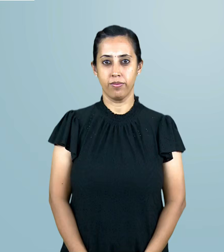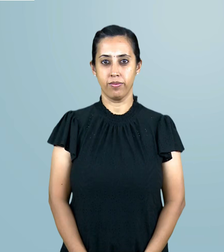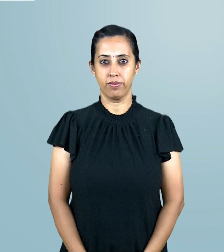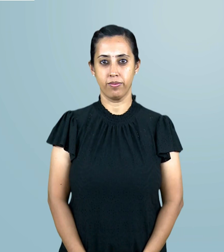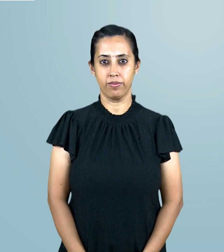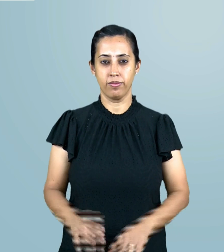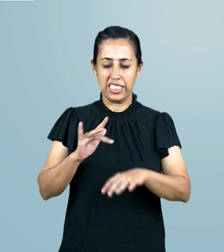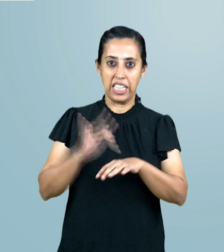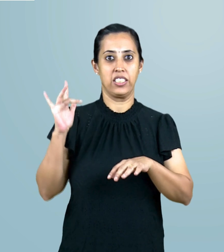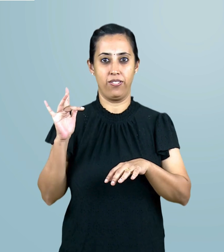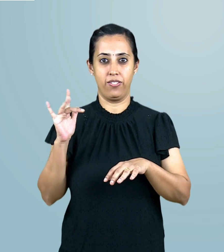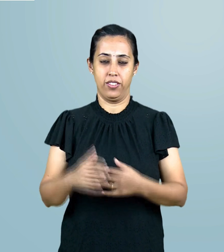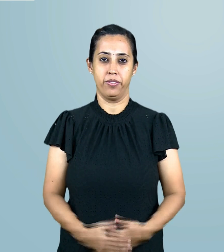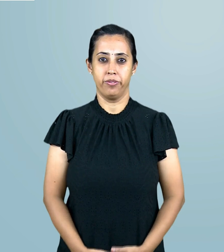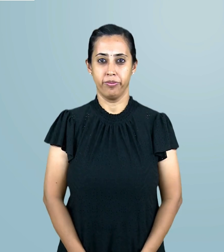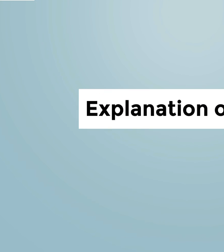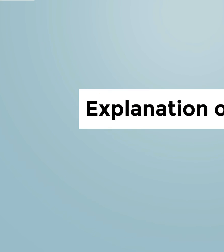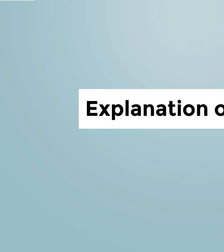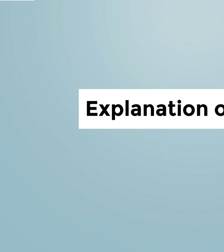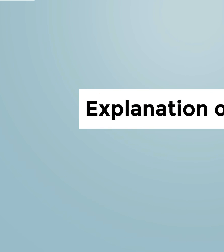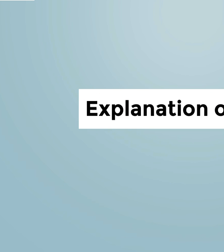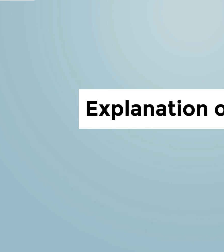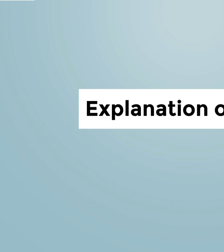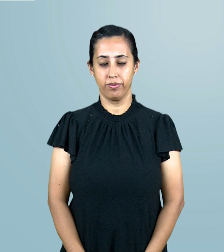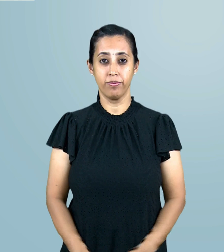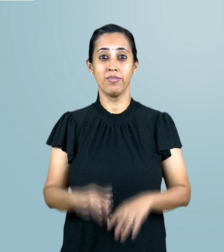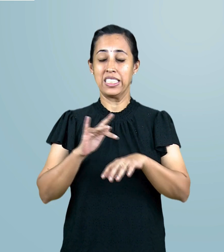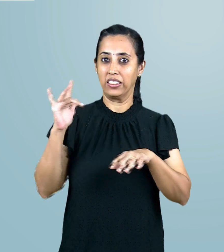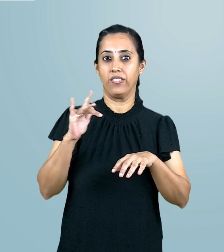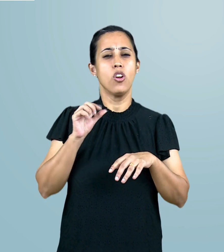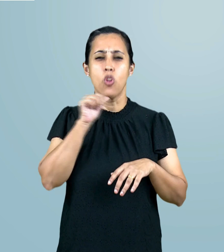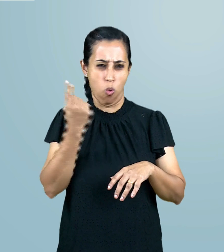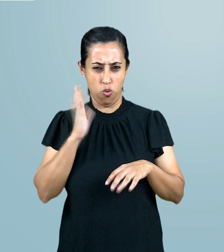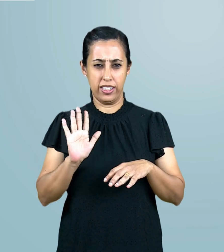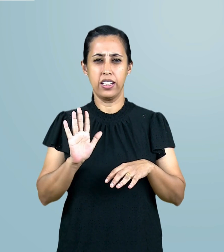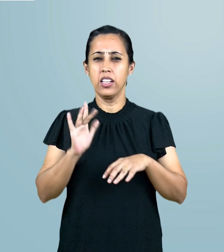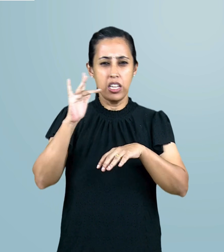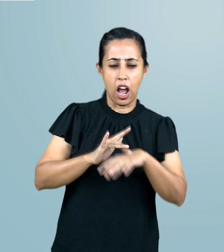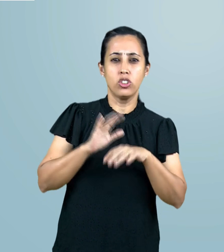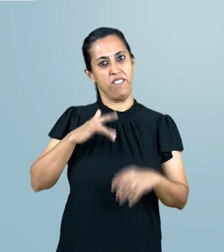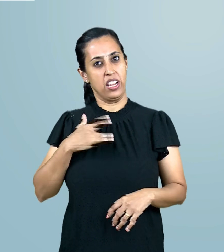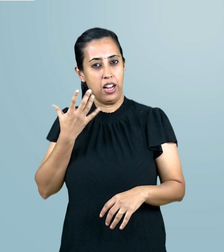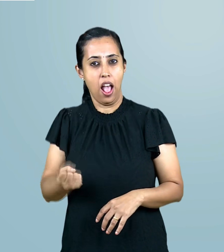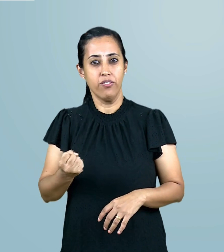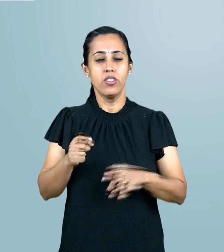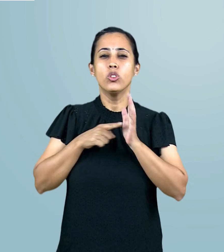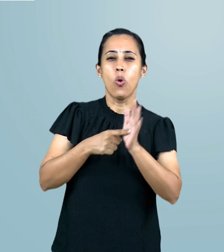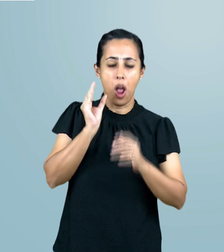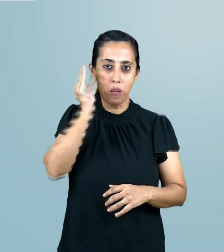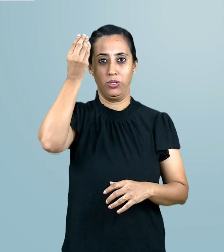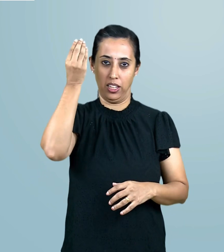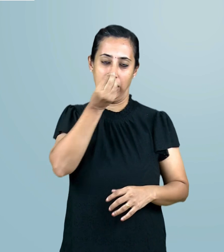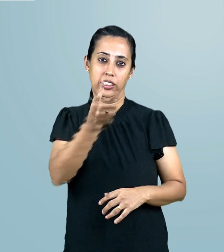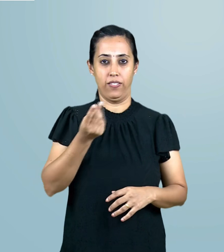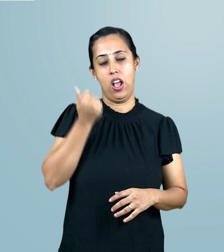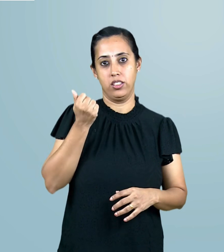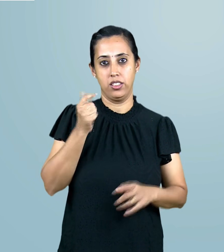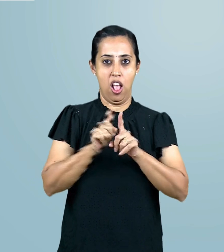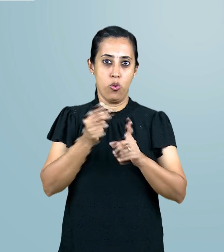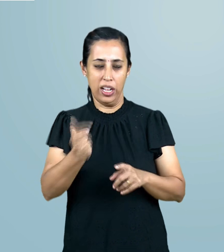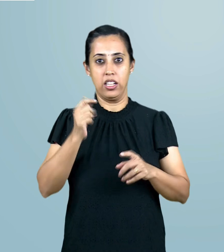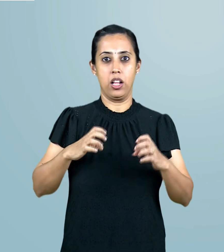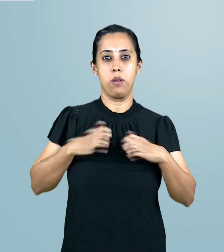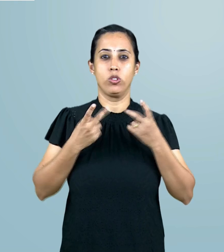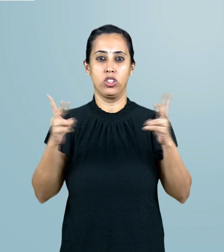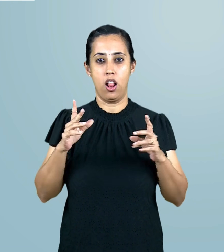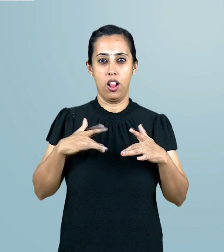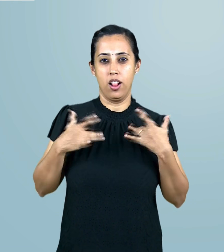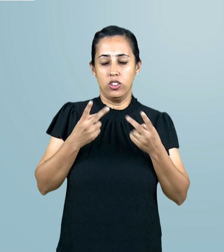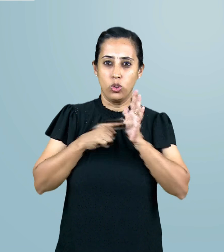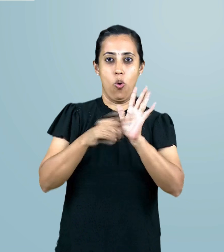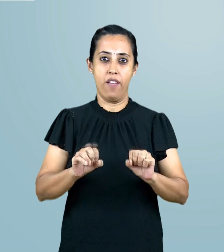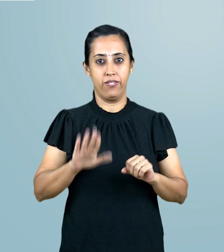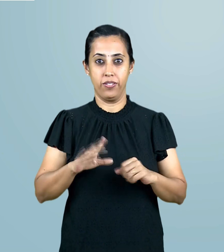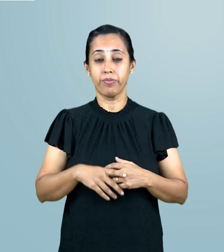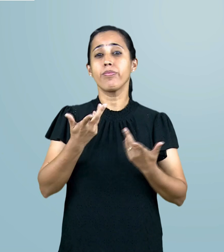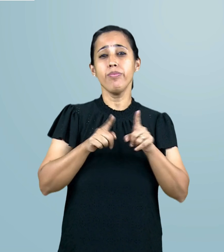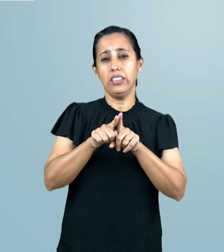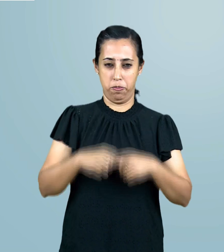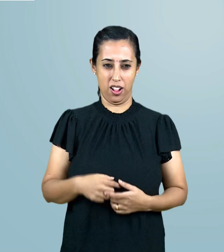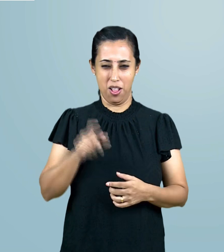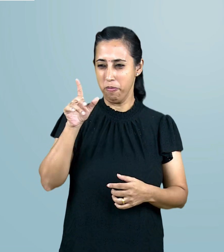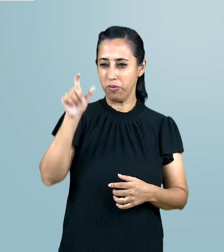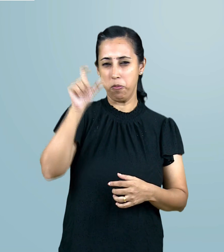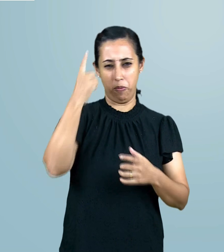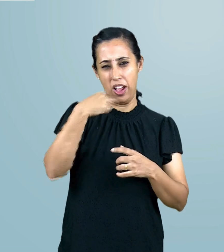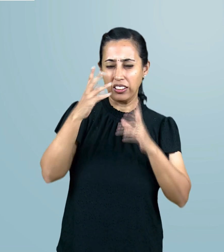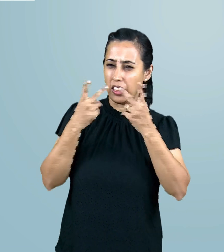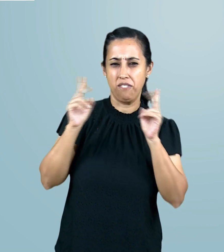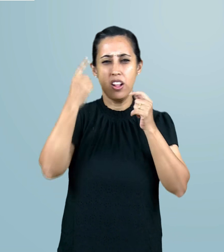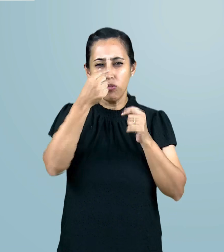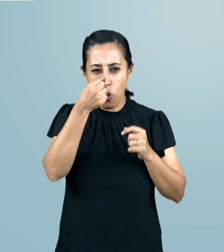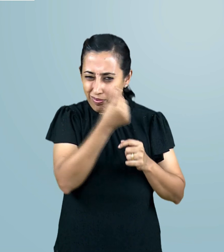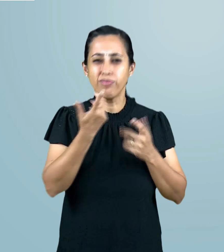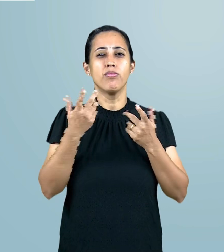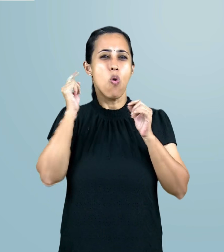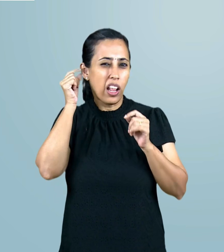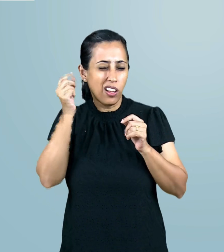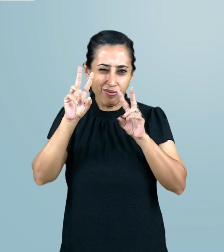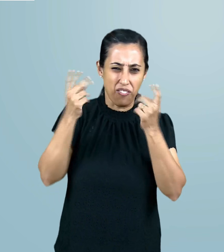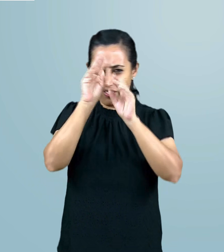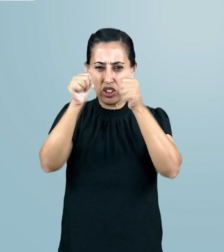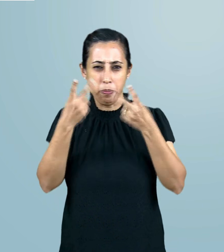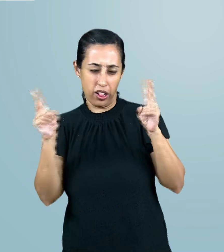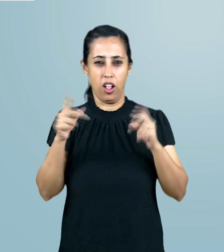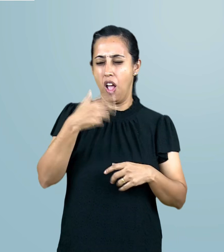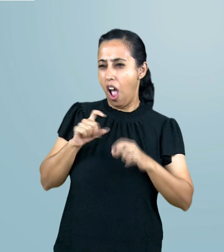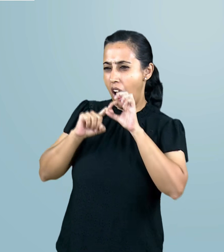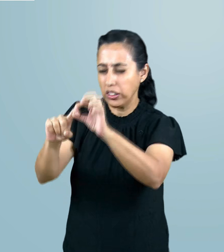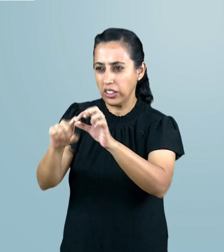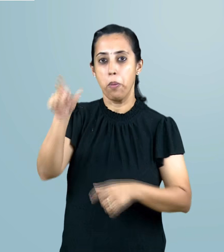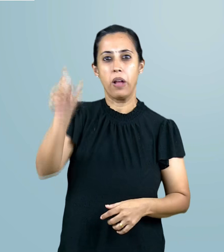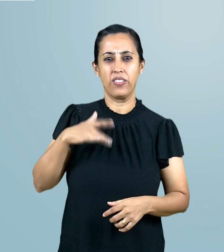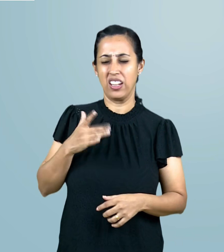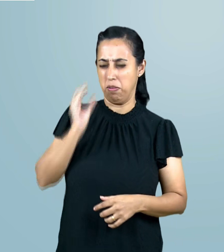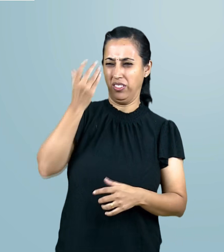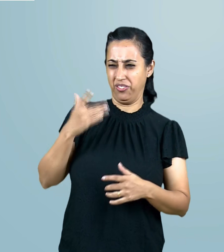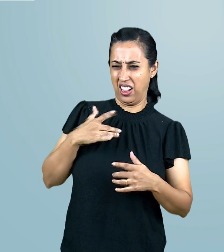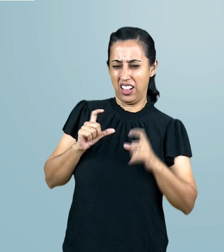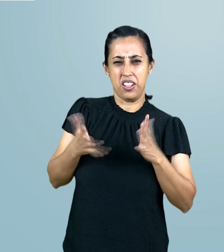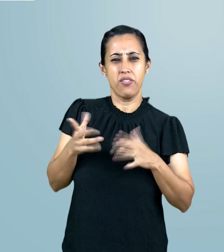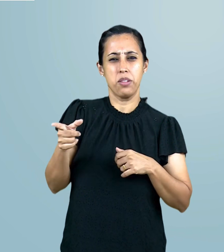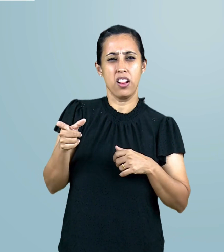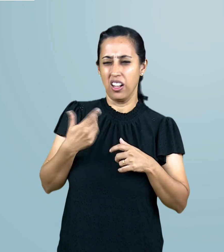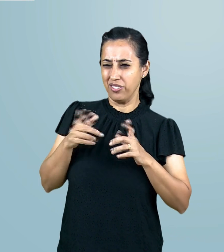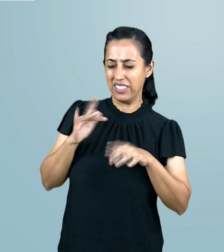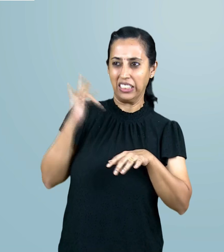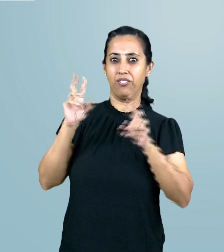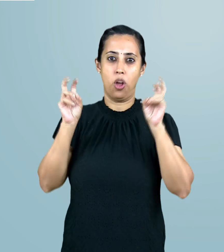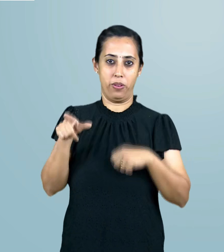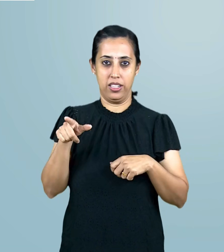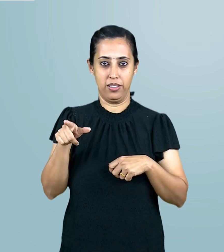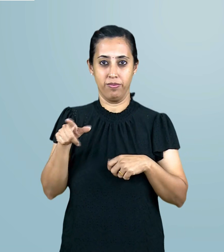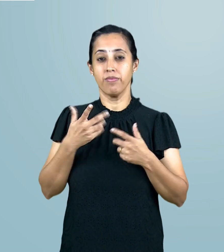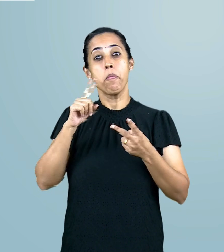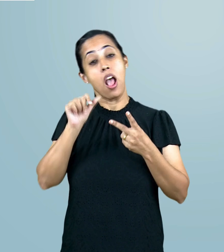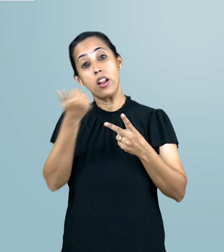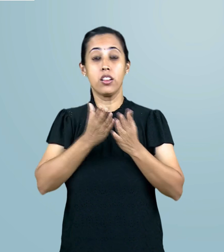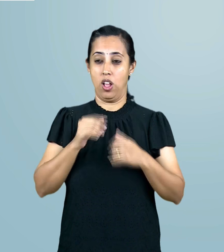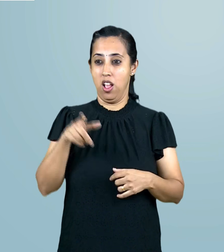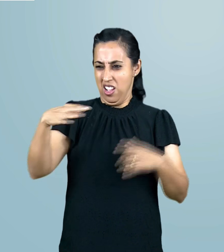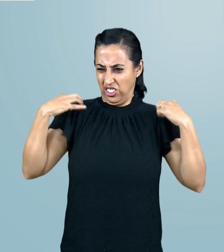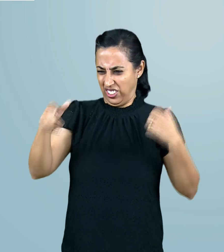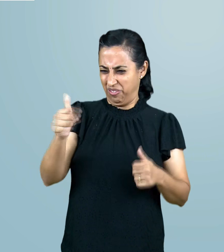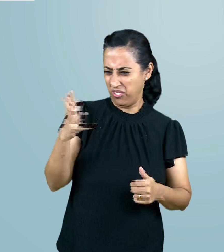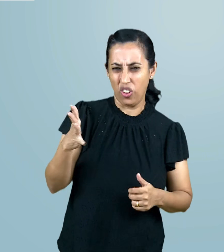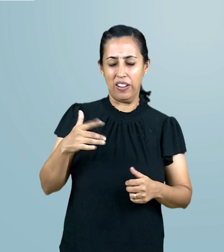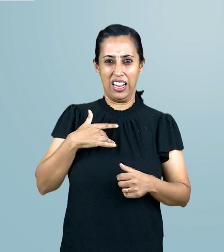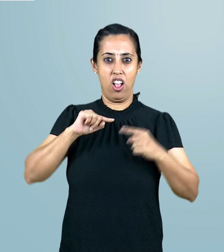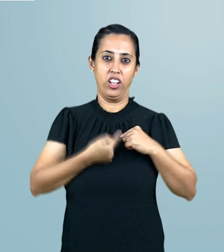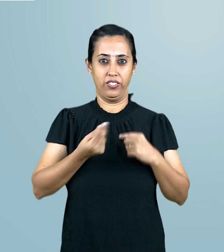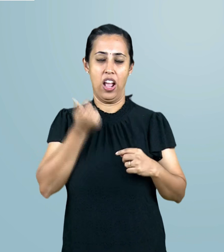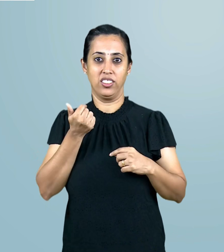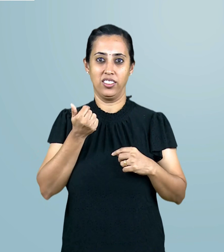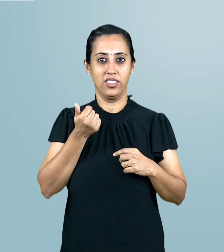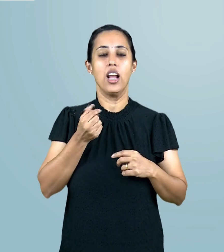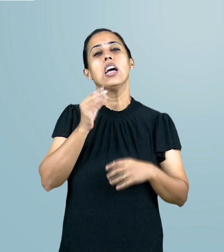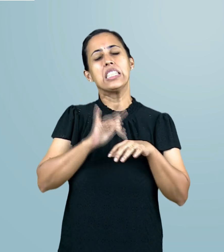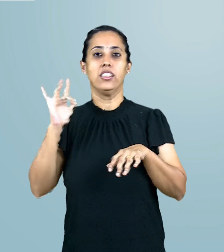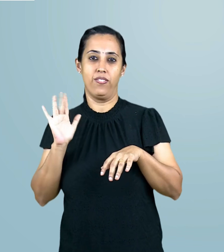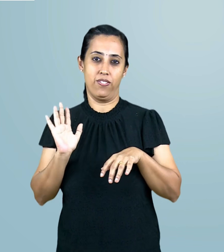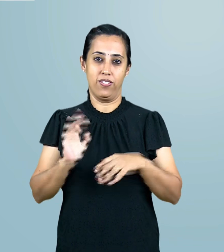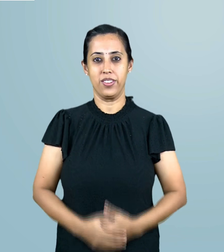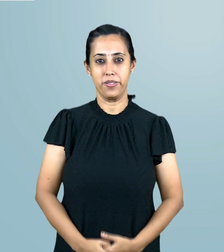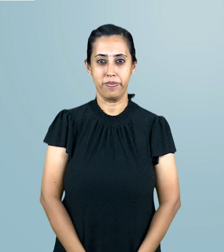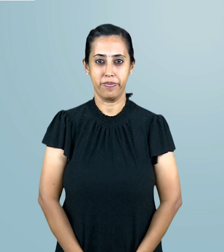Sensitive